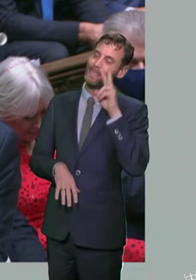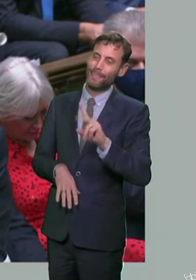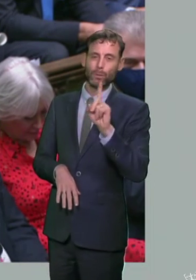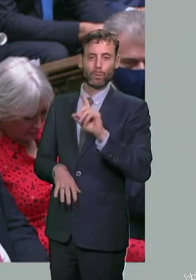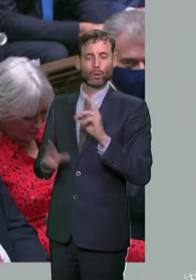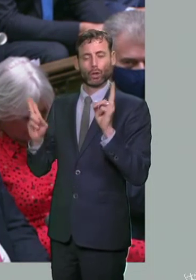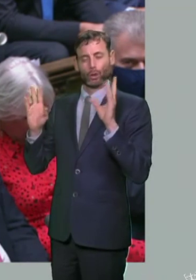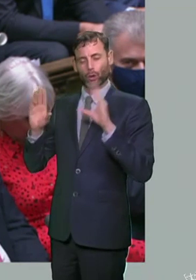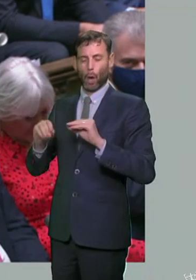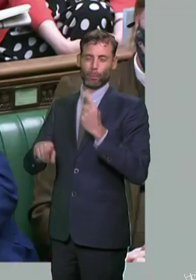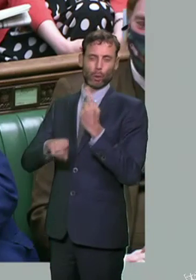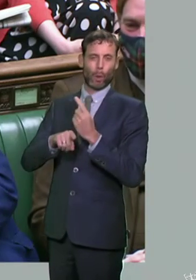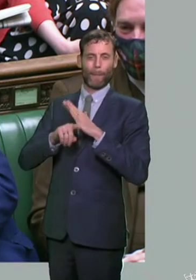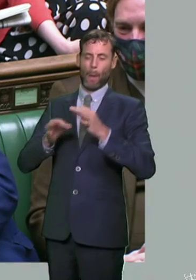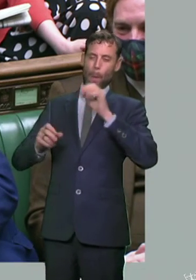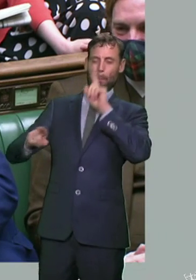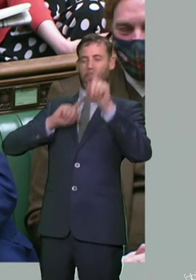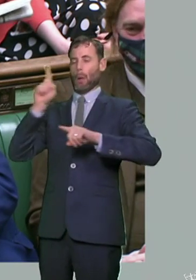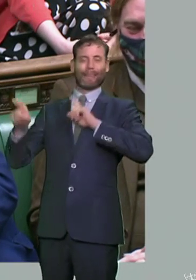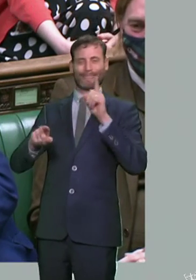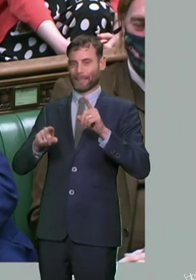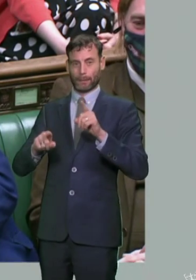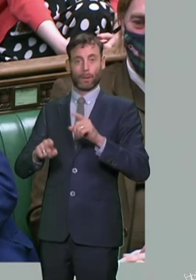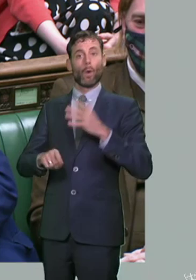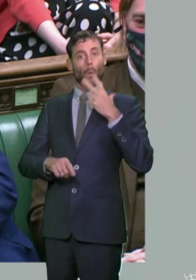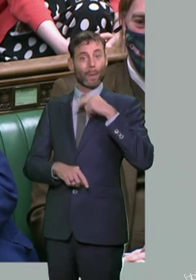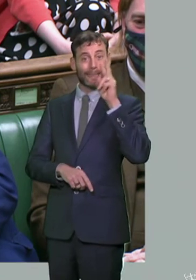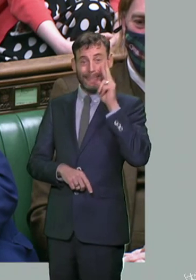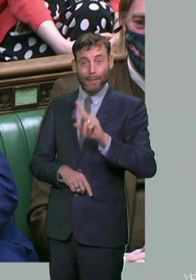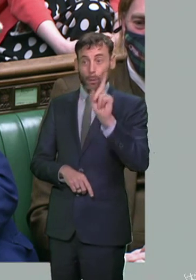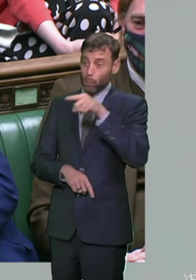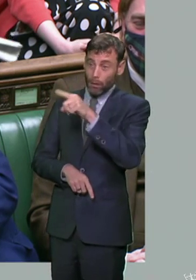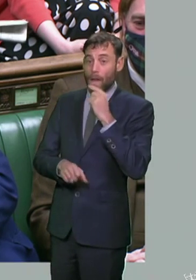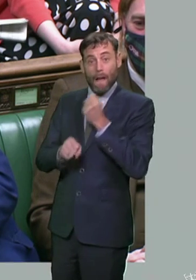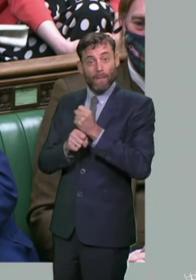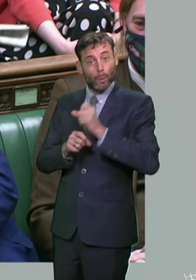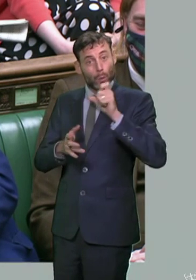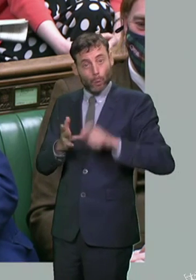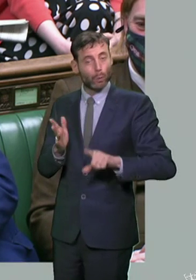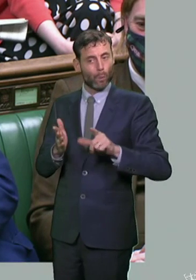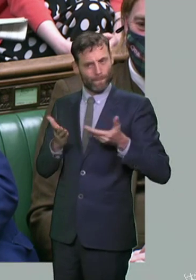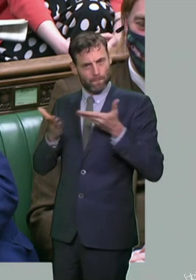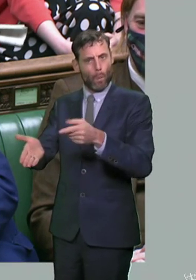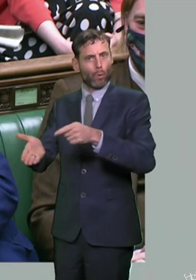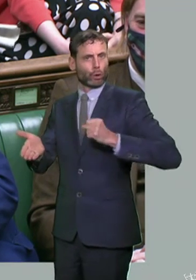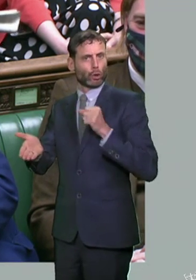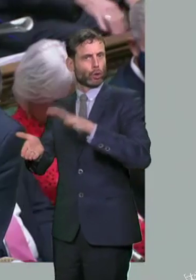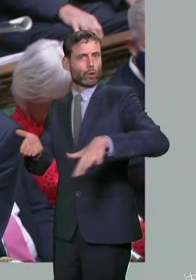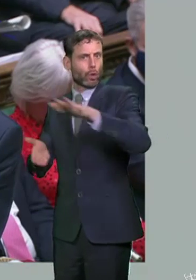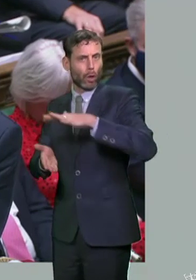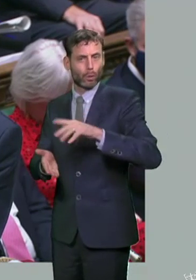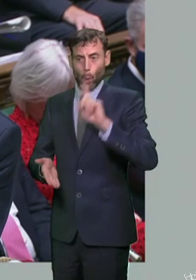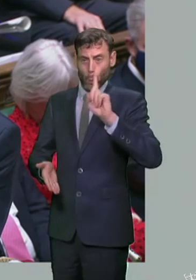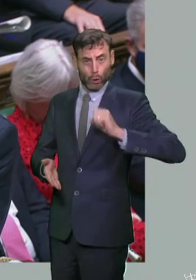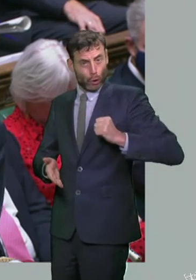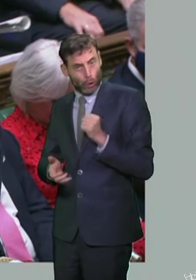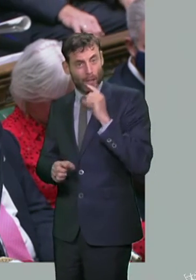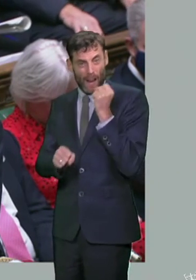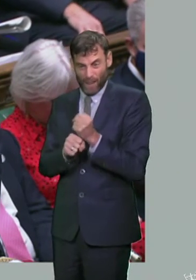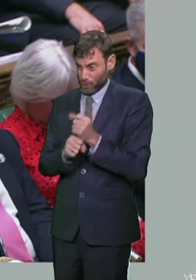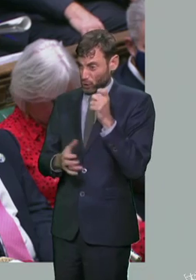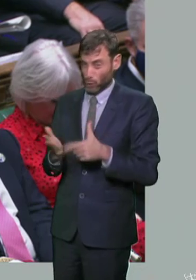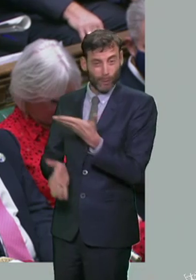They want to talk about what the Government are doing for the people of Scotland—and what the Scottish Government are doing for the people of Scotland, which is not enough.